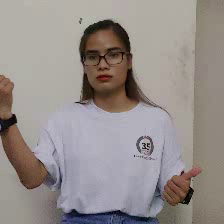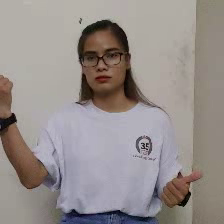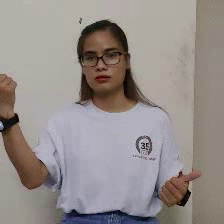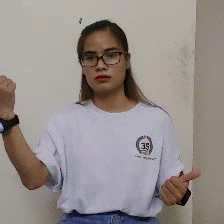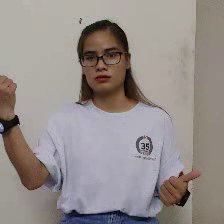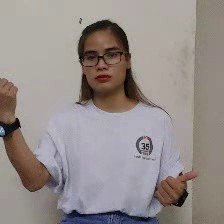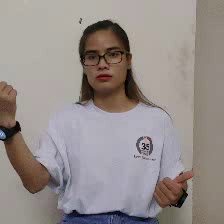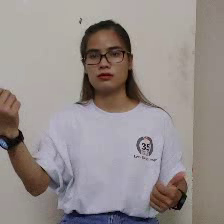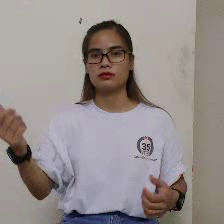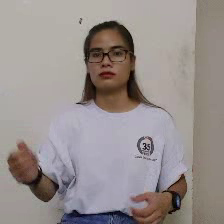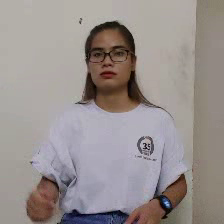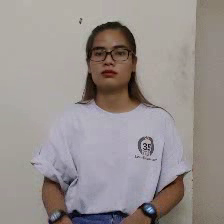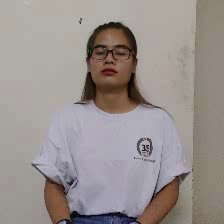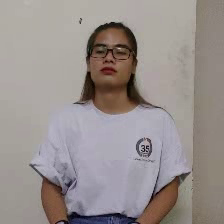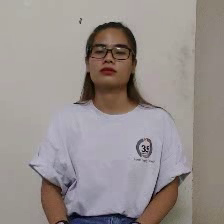Kết hôn